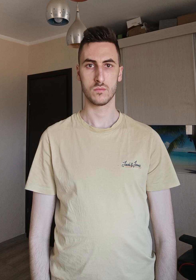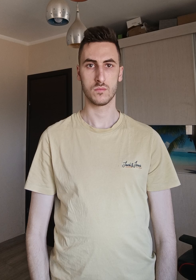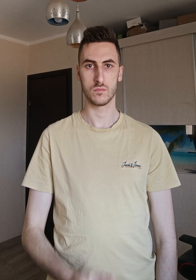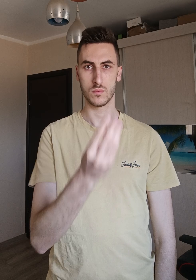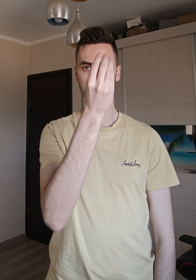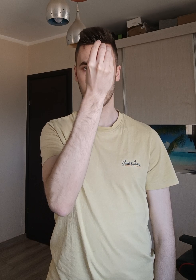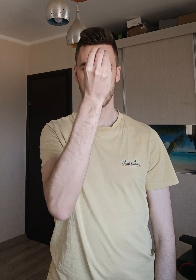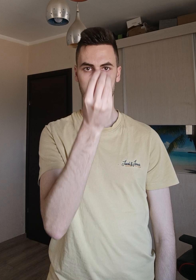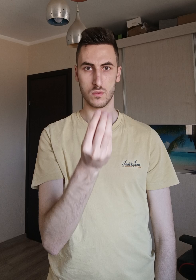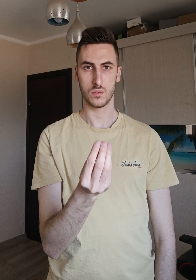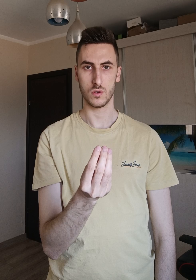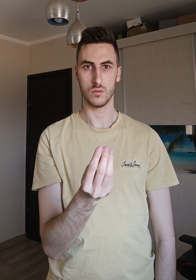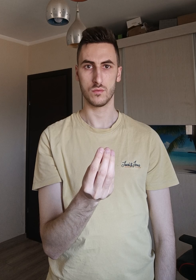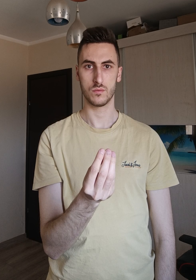טוב